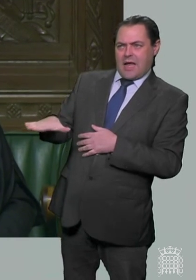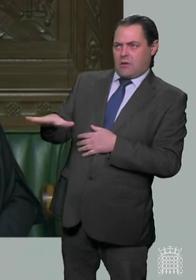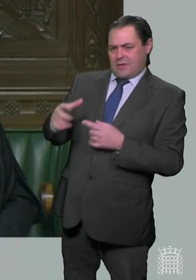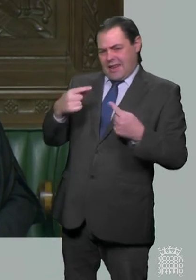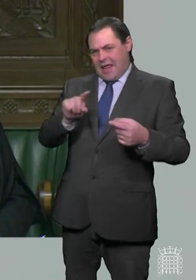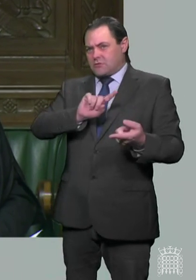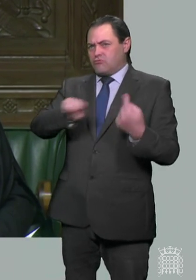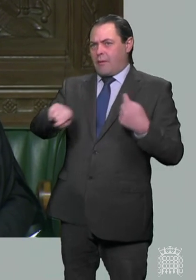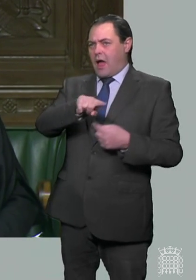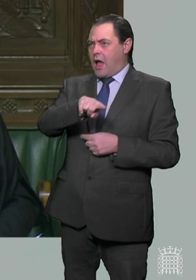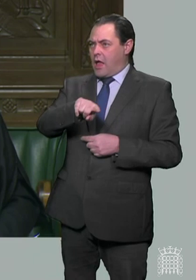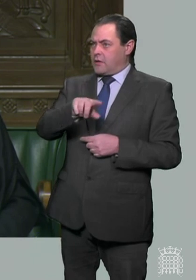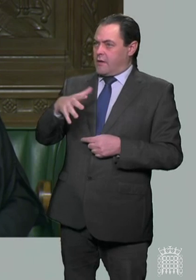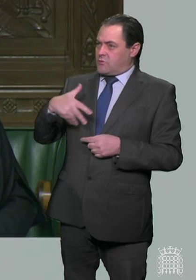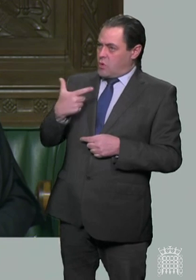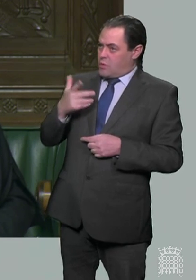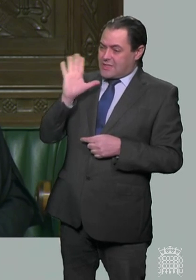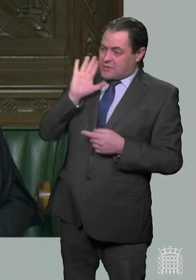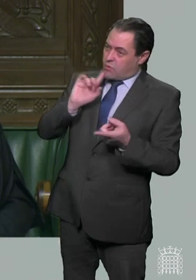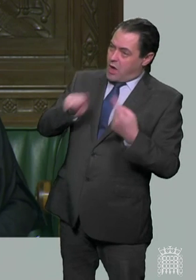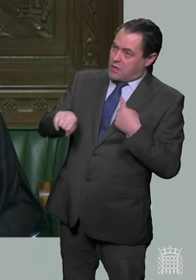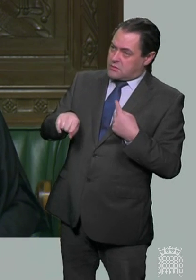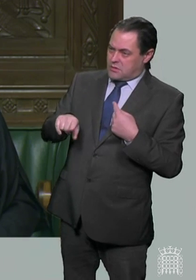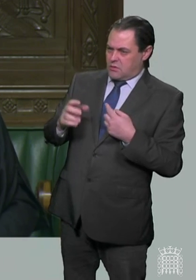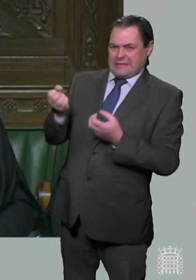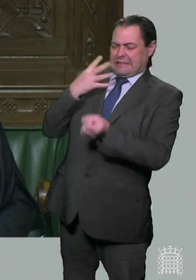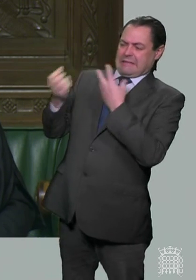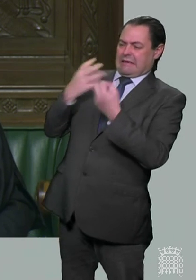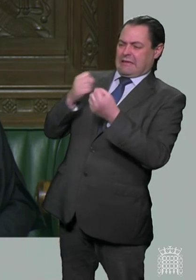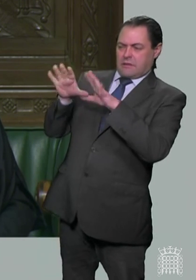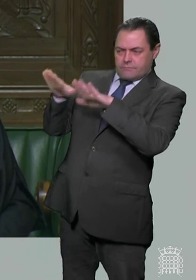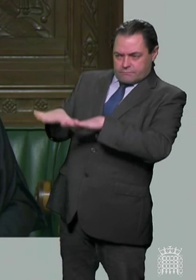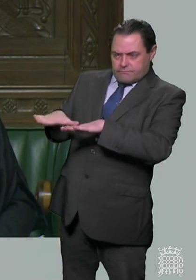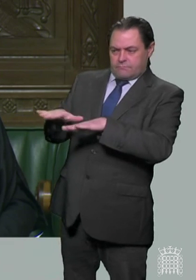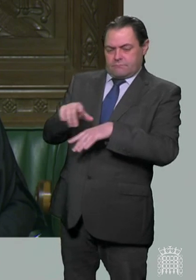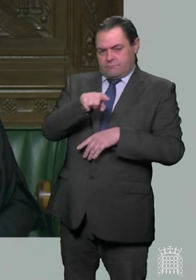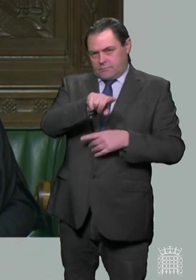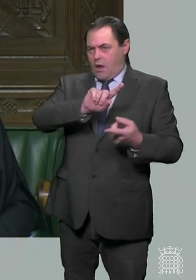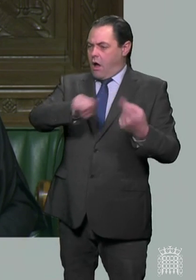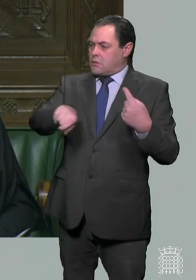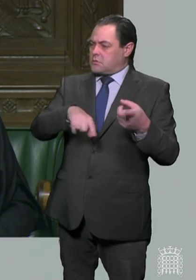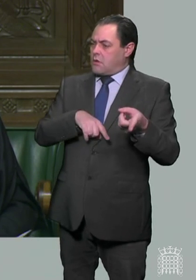If you do not want to listen to the answer, let me know now. I do, and I cannot hear when you all shout together.